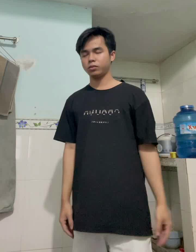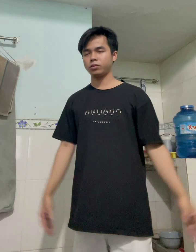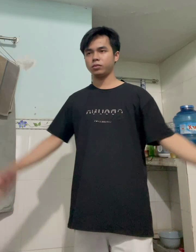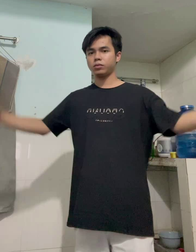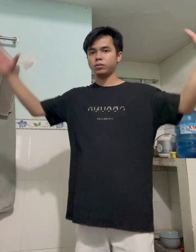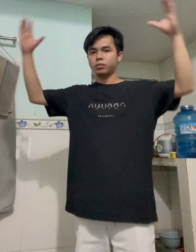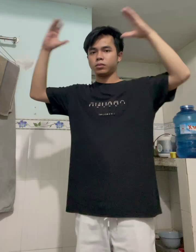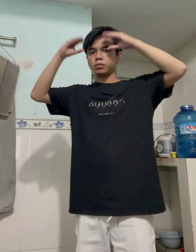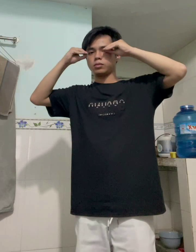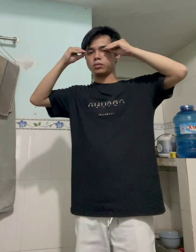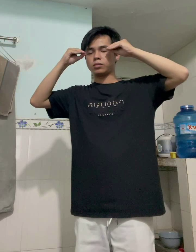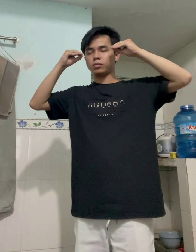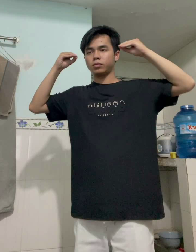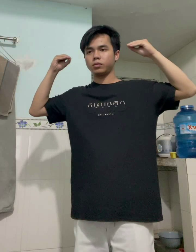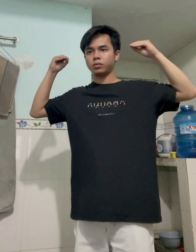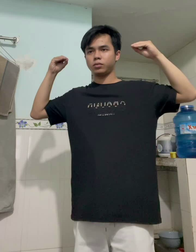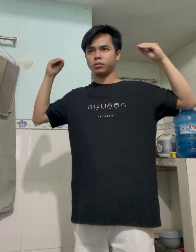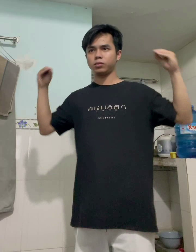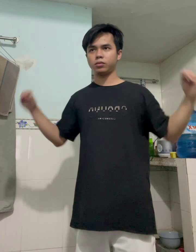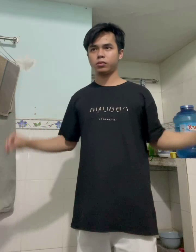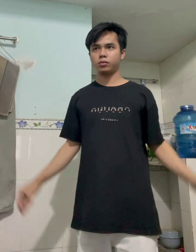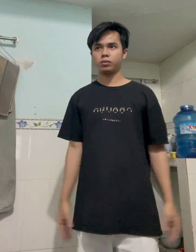buoi toi